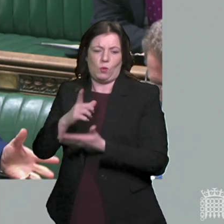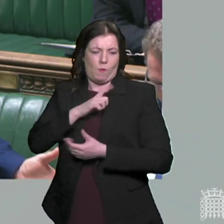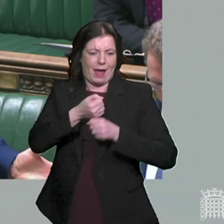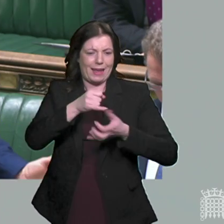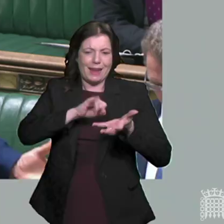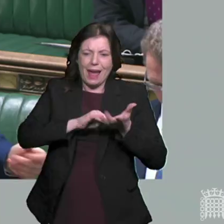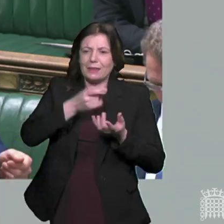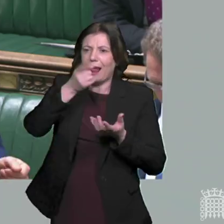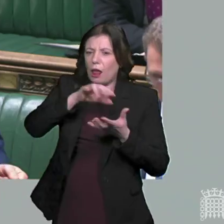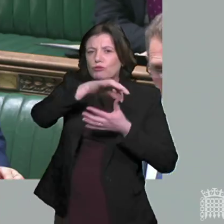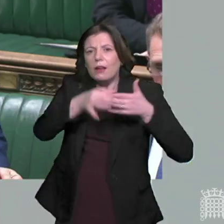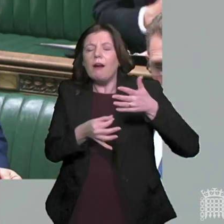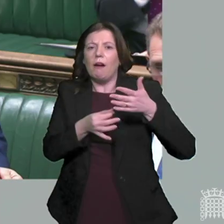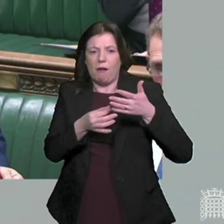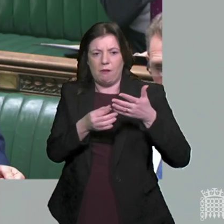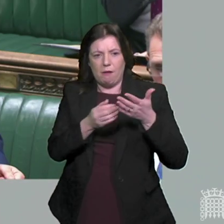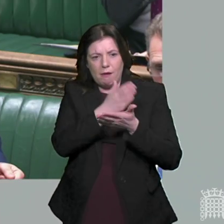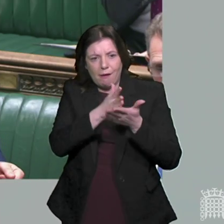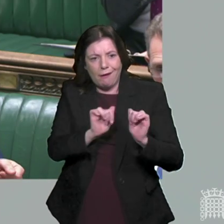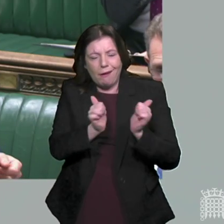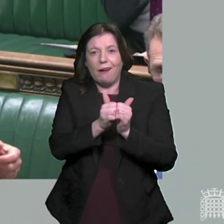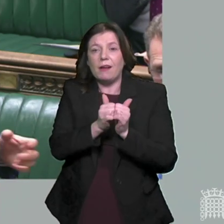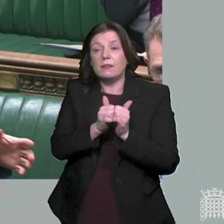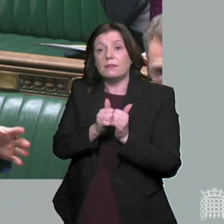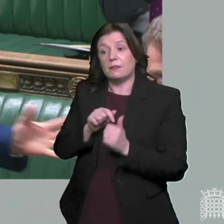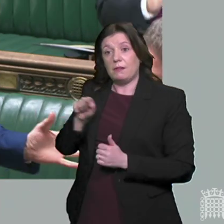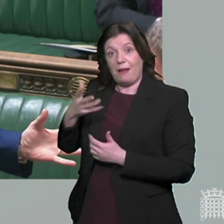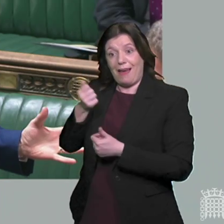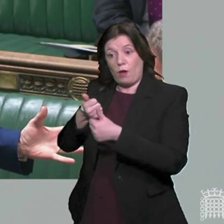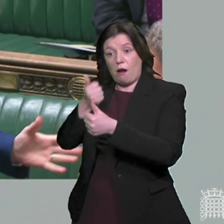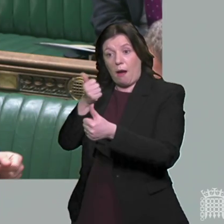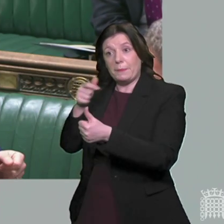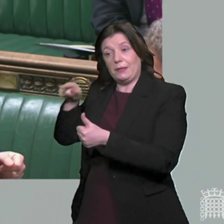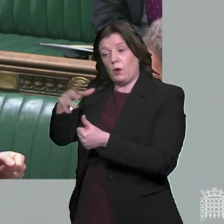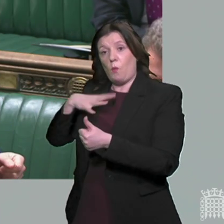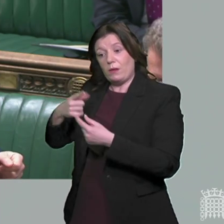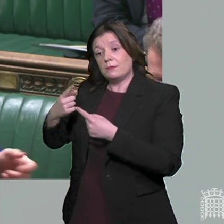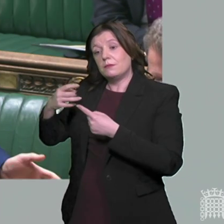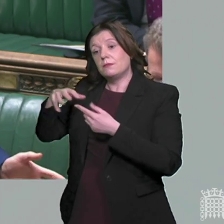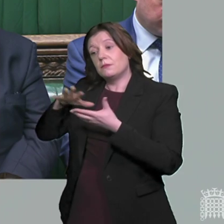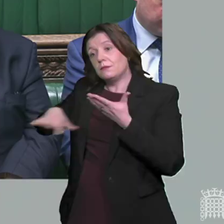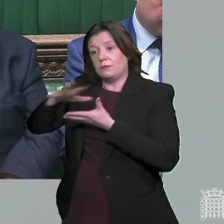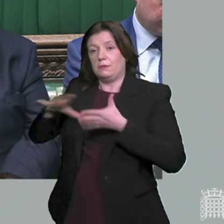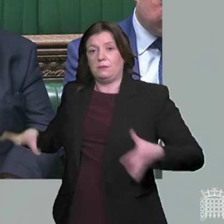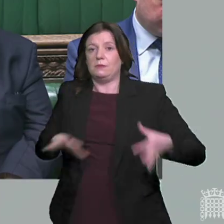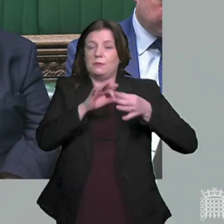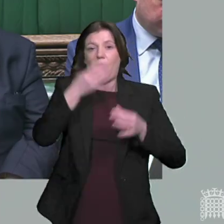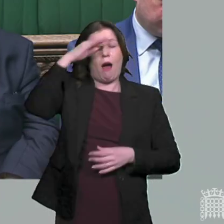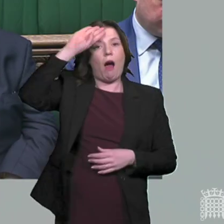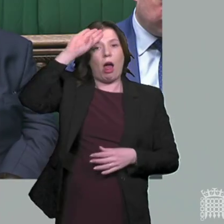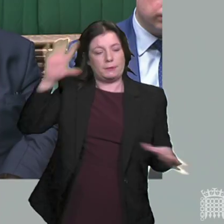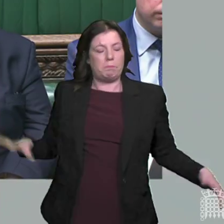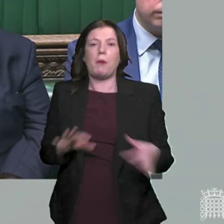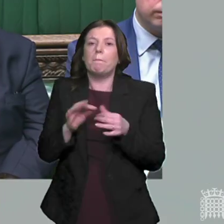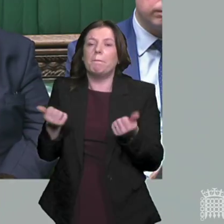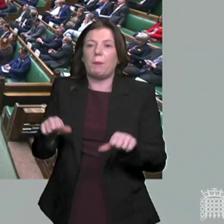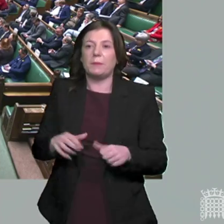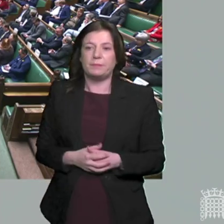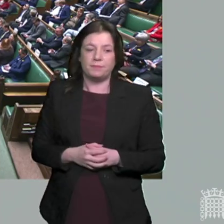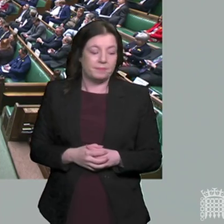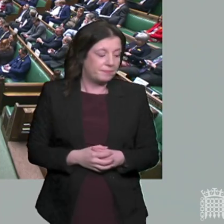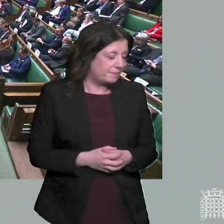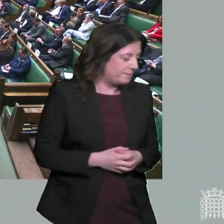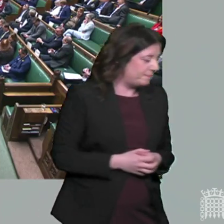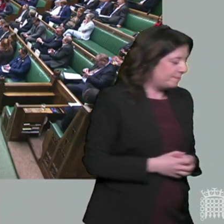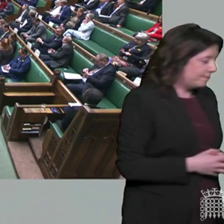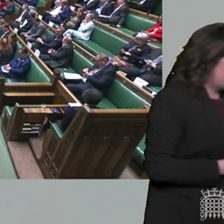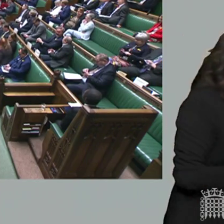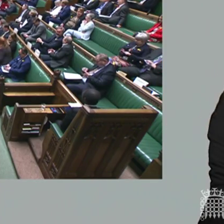Only last week I met a company proposing to connect mainland Great Britain with the Republic of Ireland through a second interconnector.